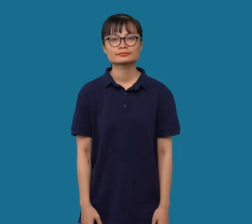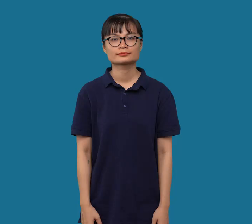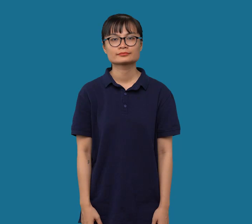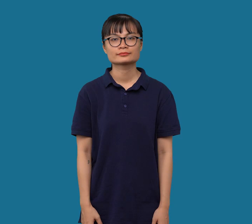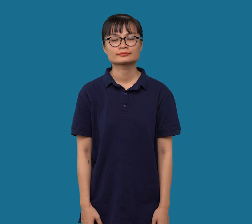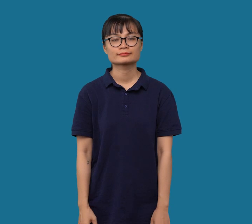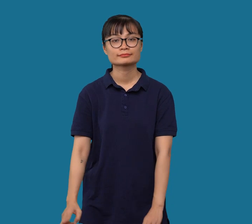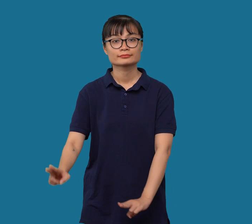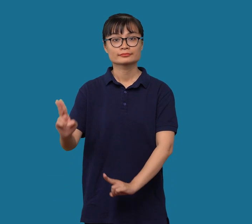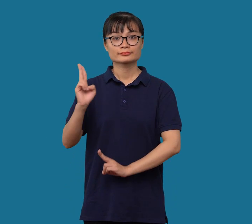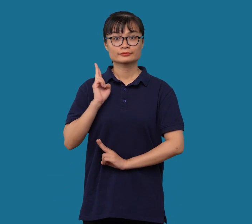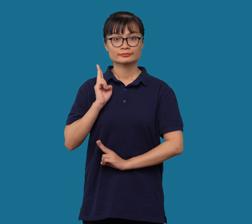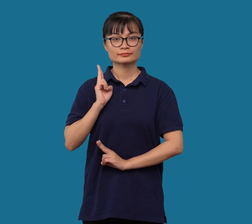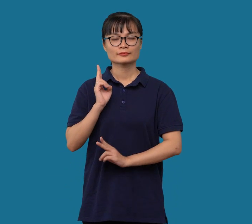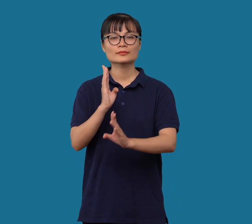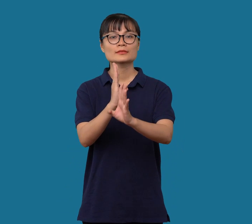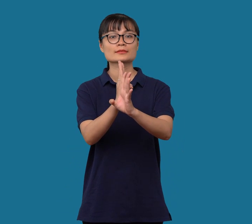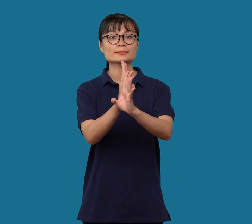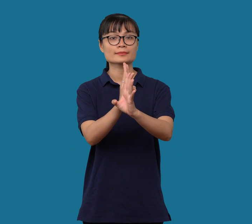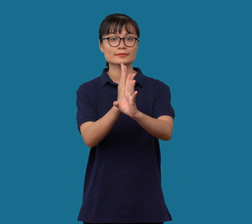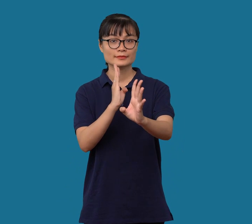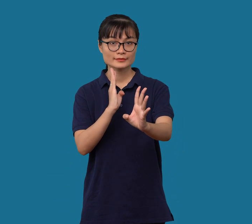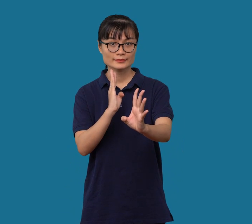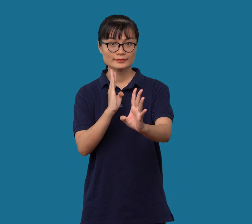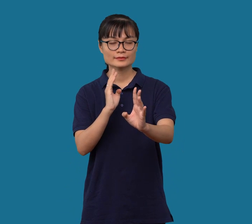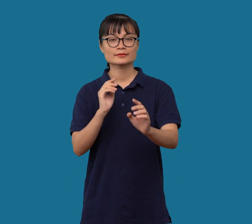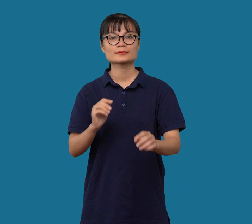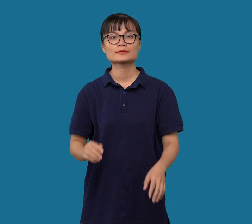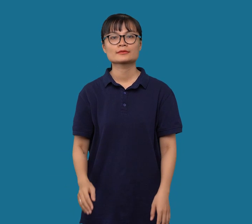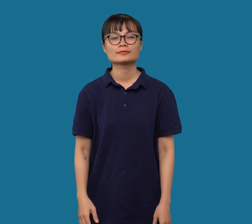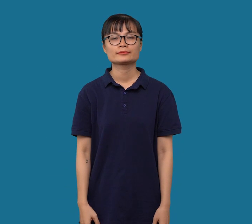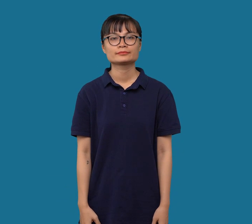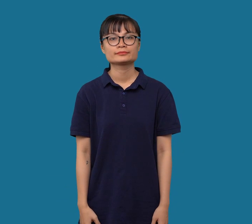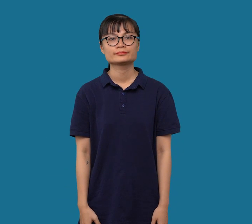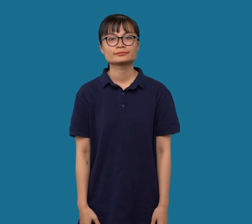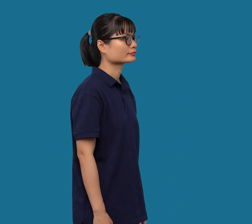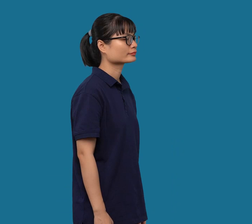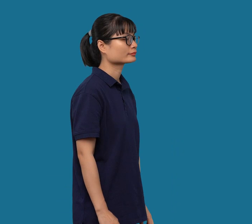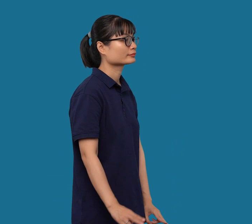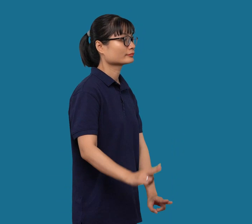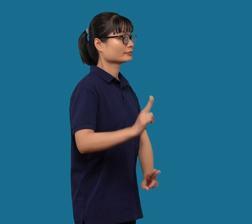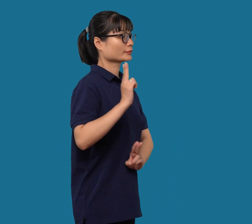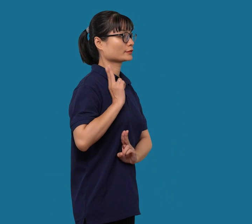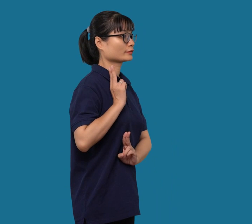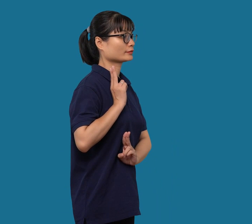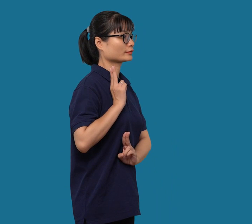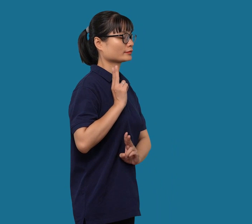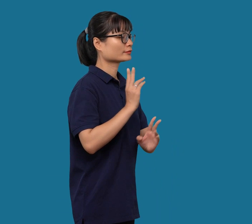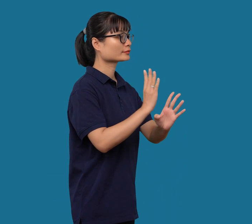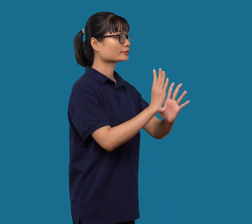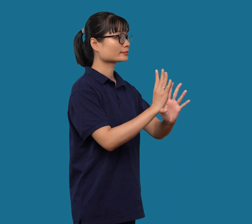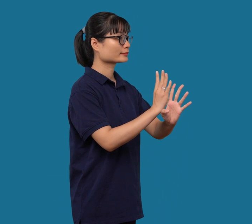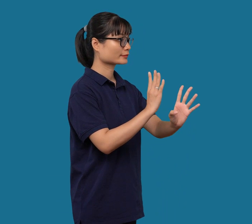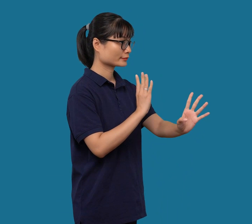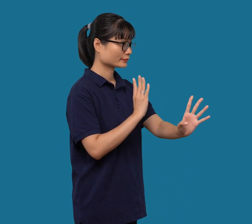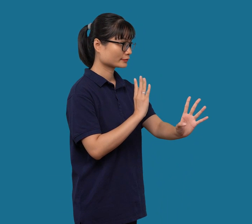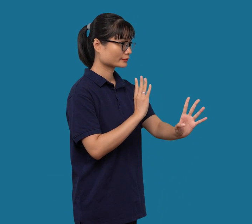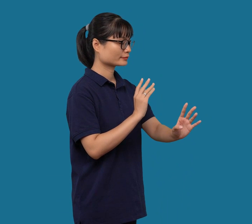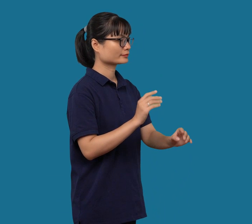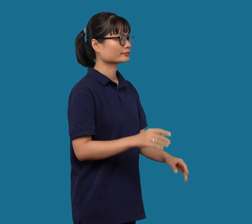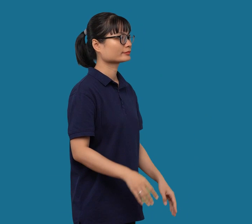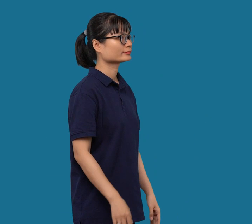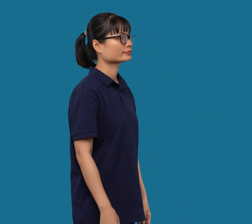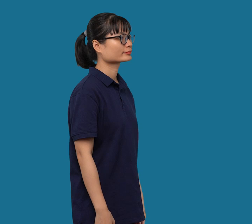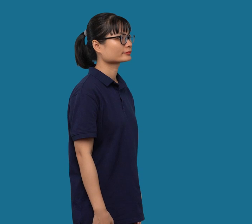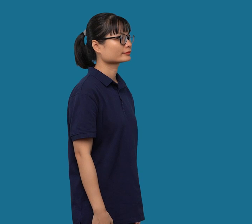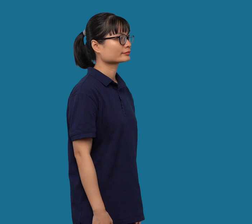hành quân